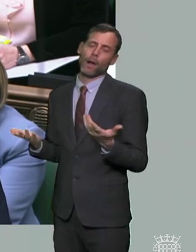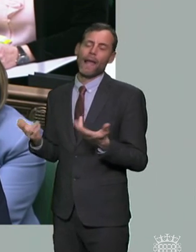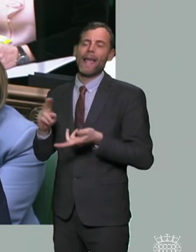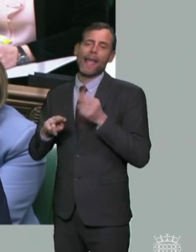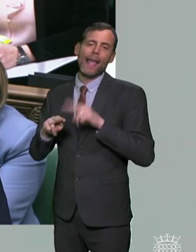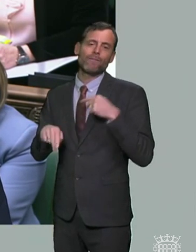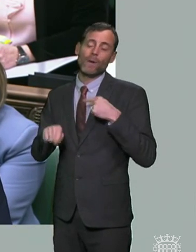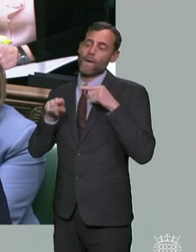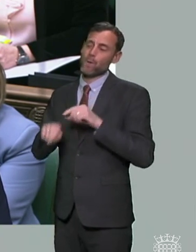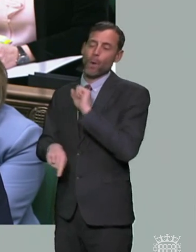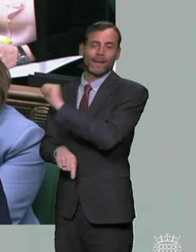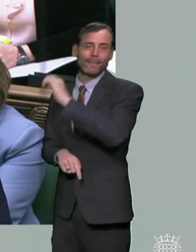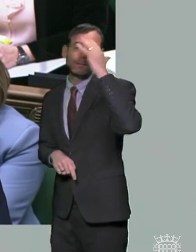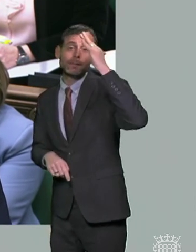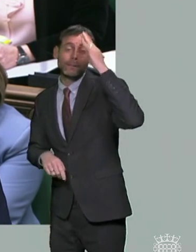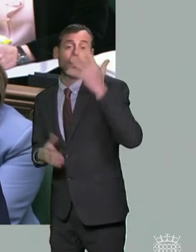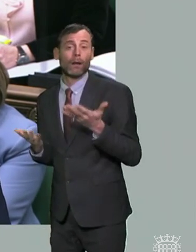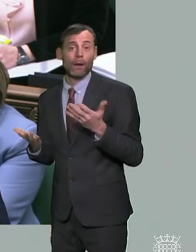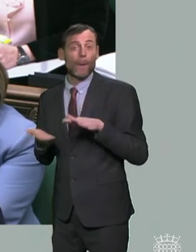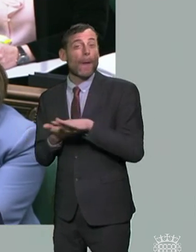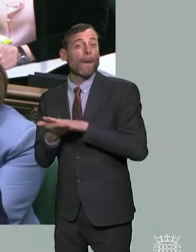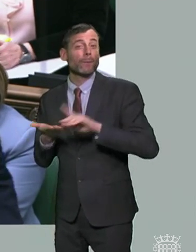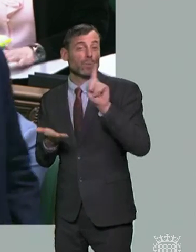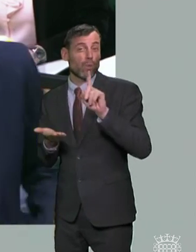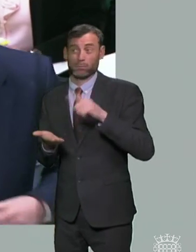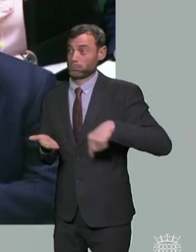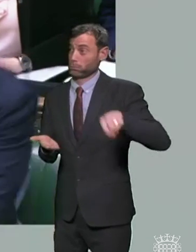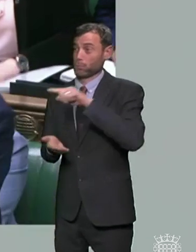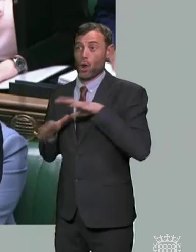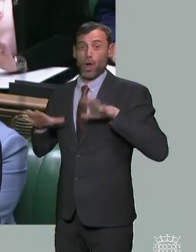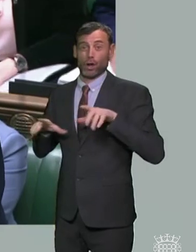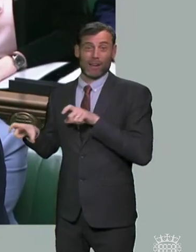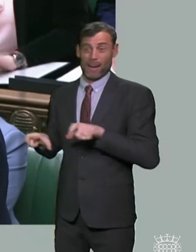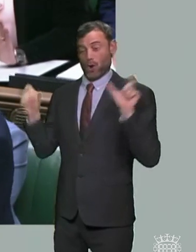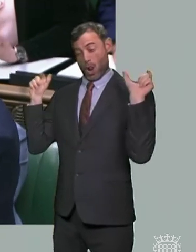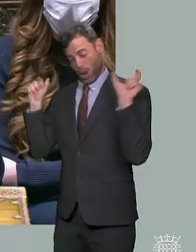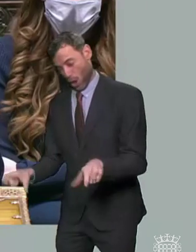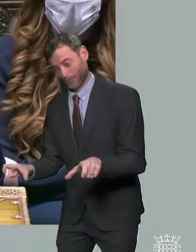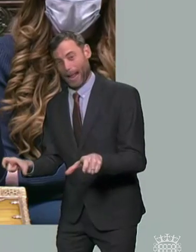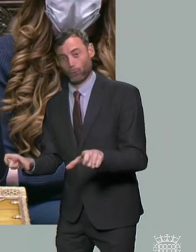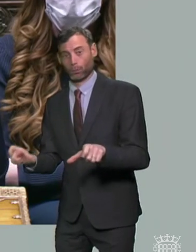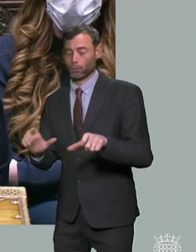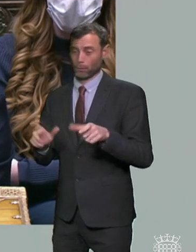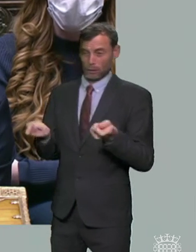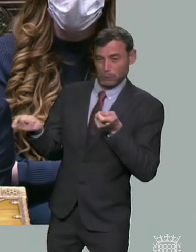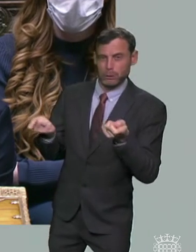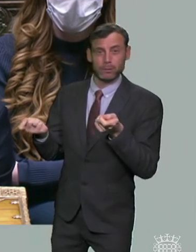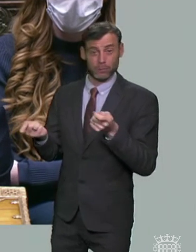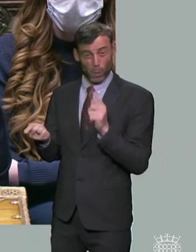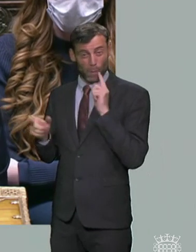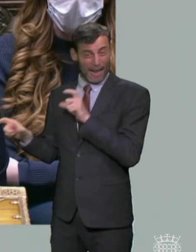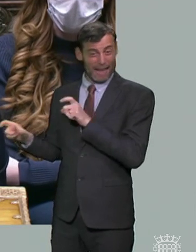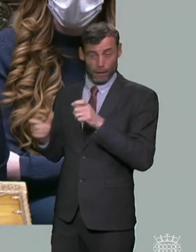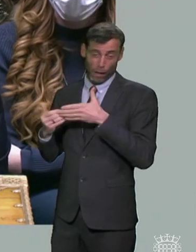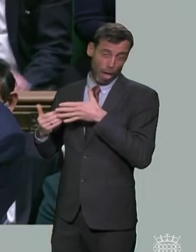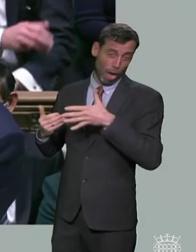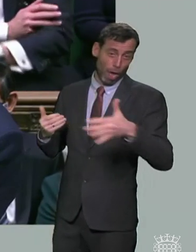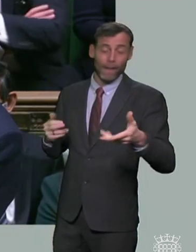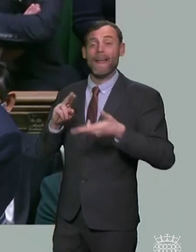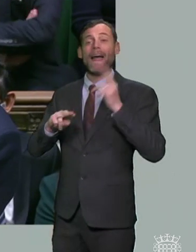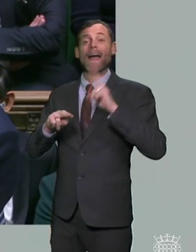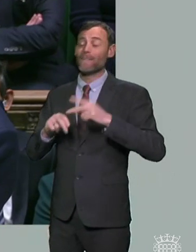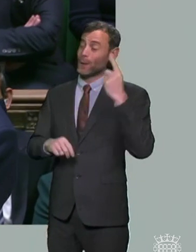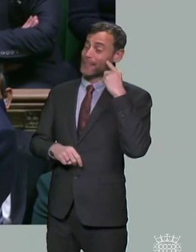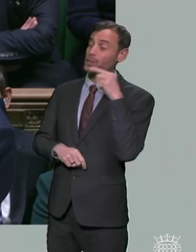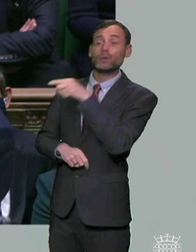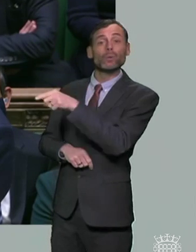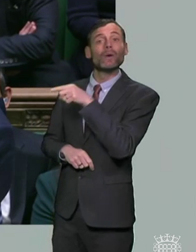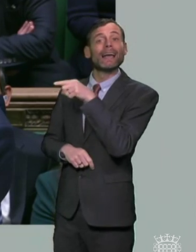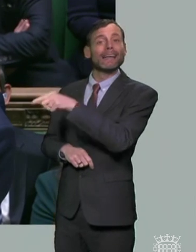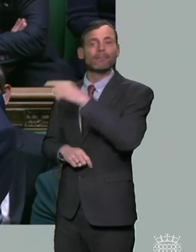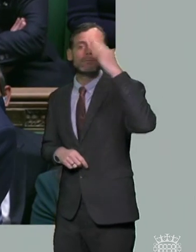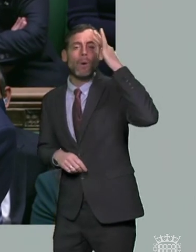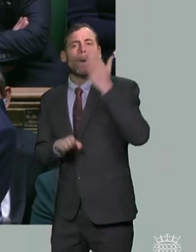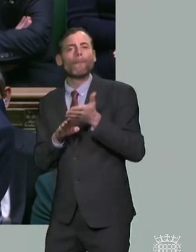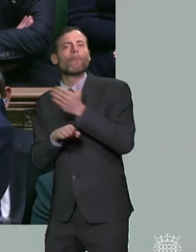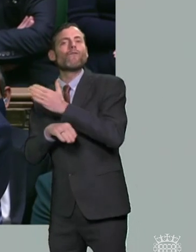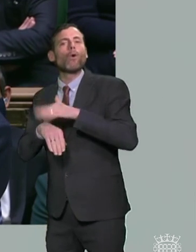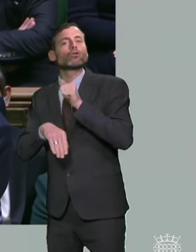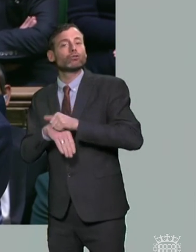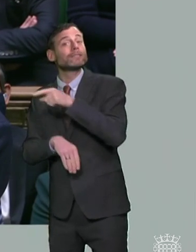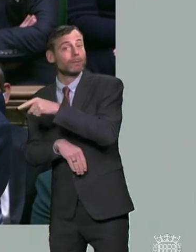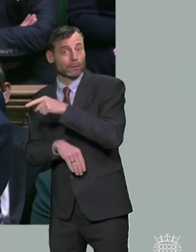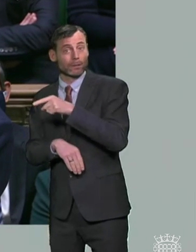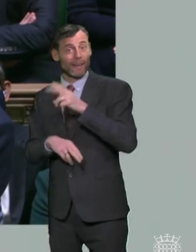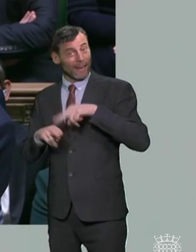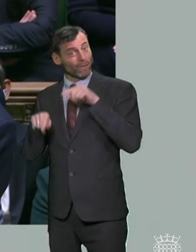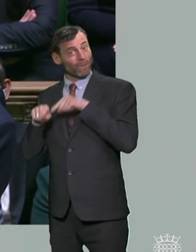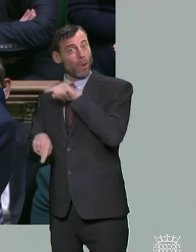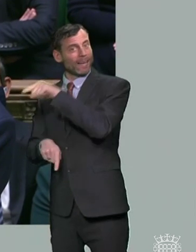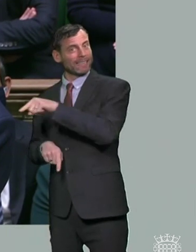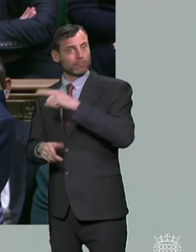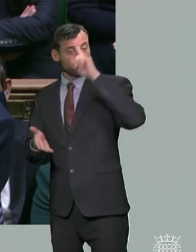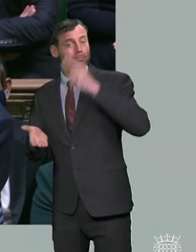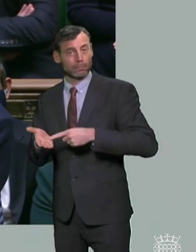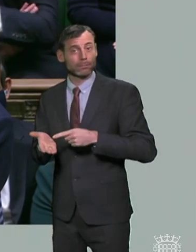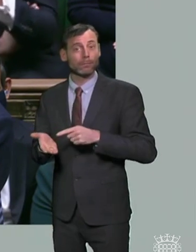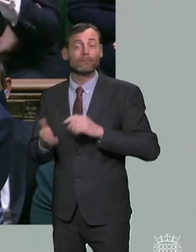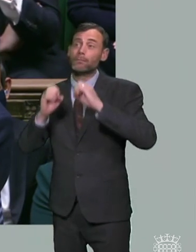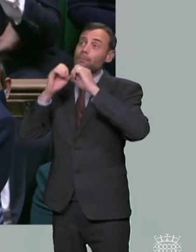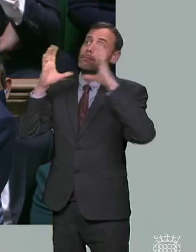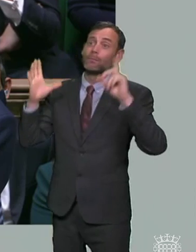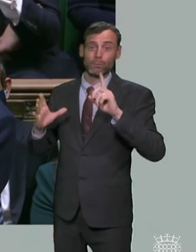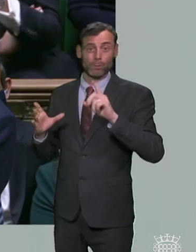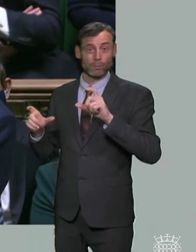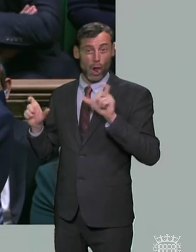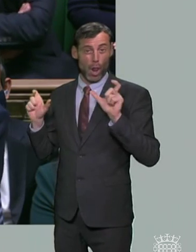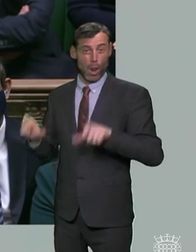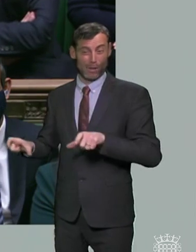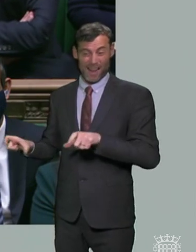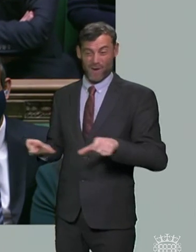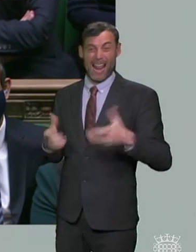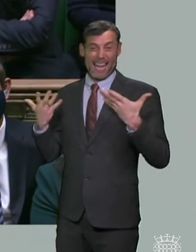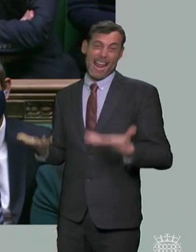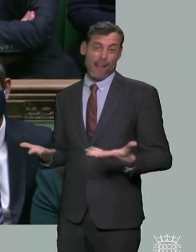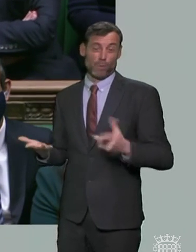This is the truth. If we had listened to the Labour Front Bench in the run-up to Christmas and new year, we would have stayed in restrictions, with huge damage to the economy.